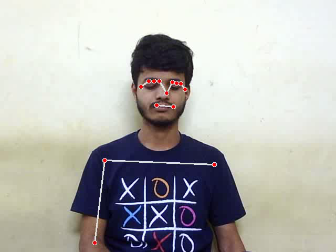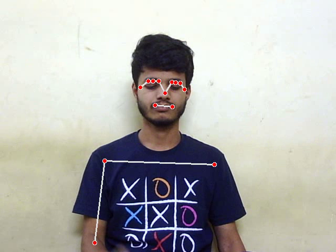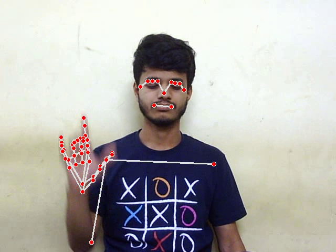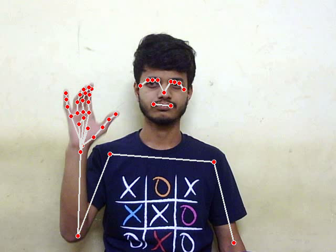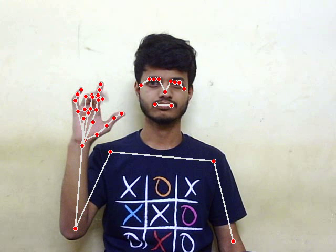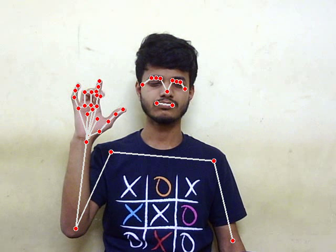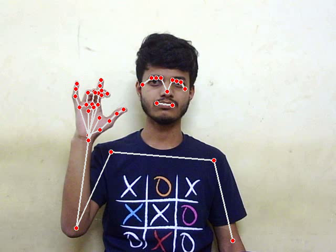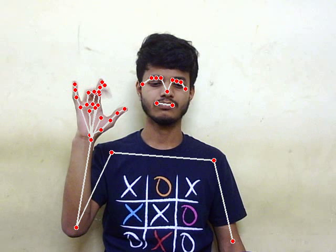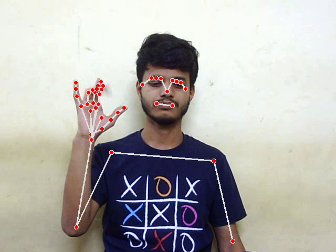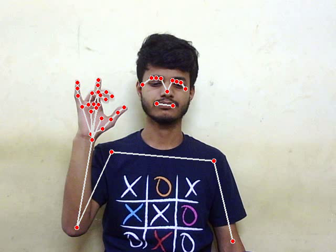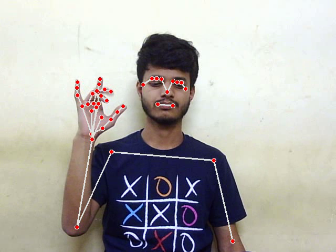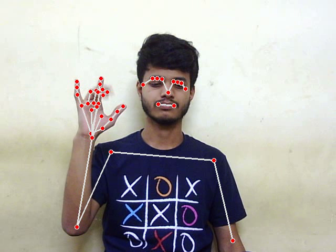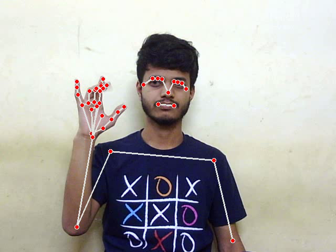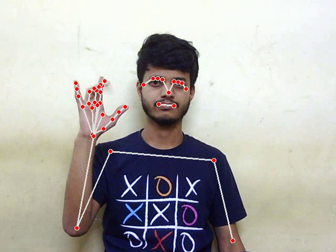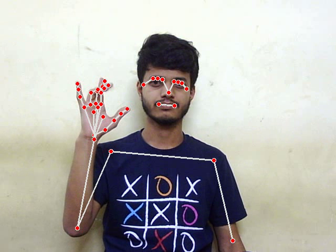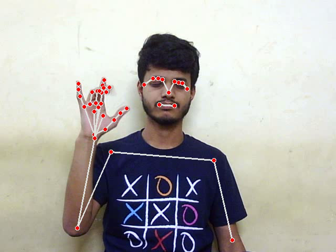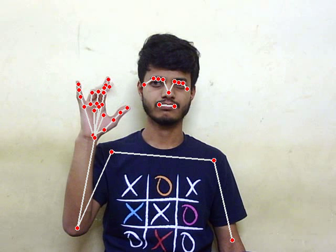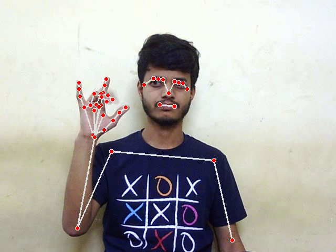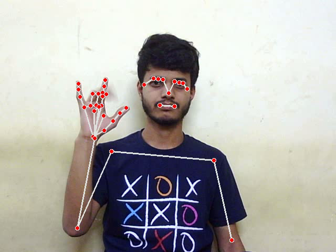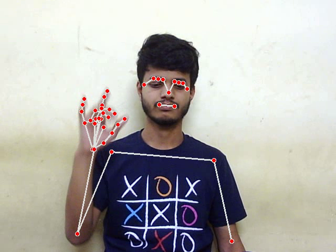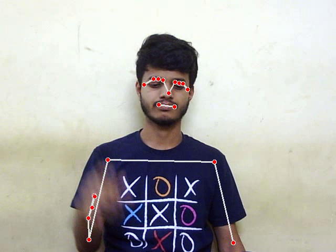why